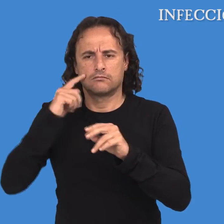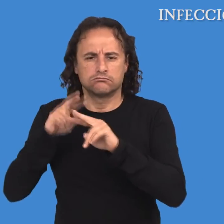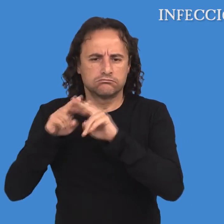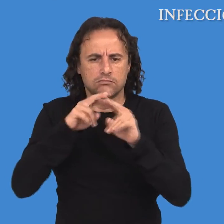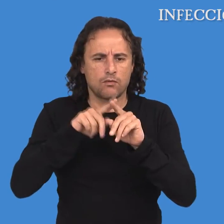revisar